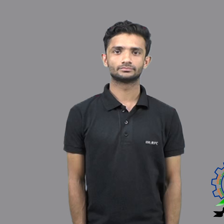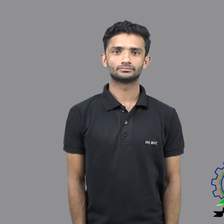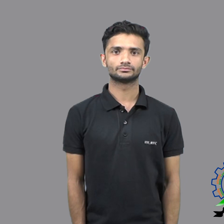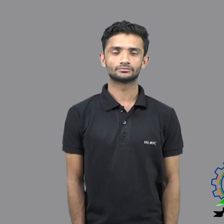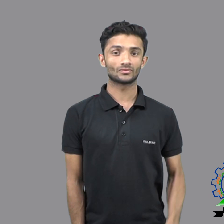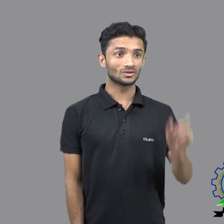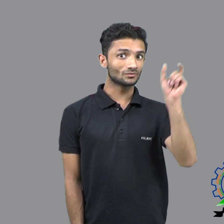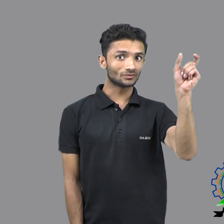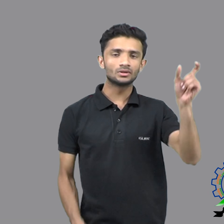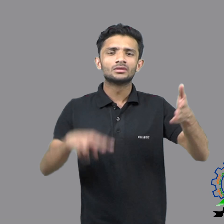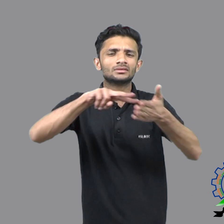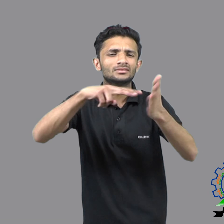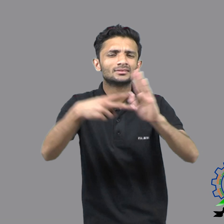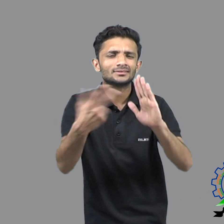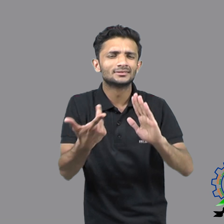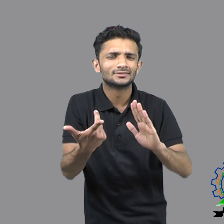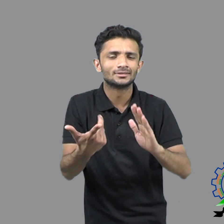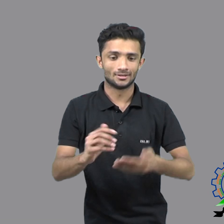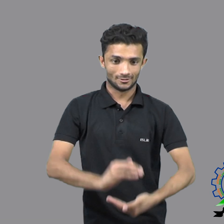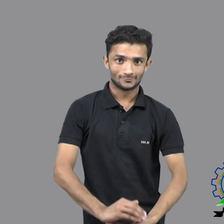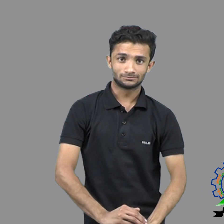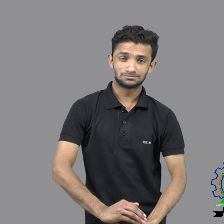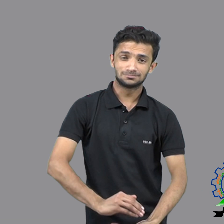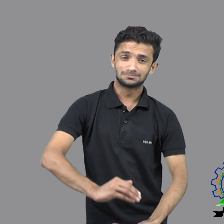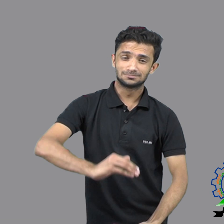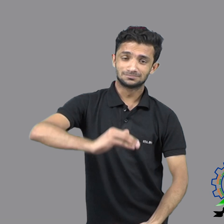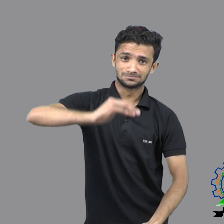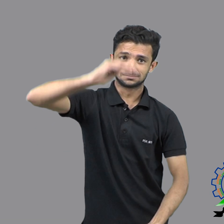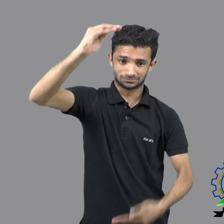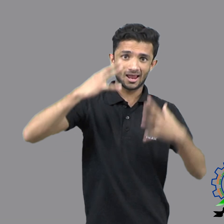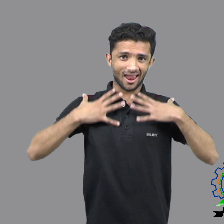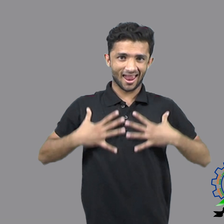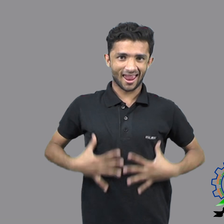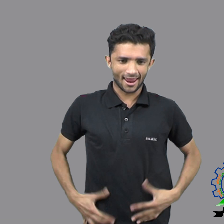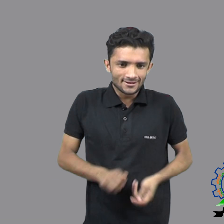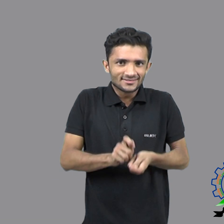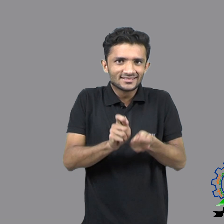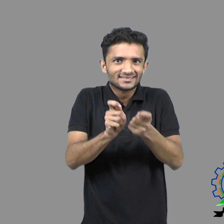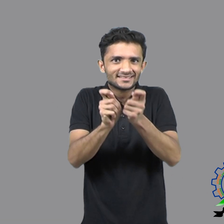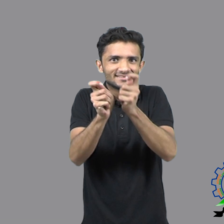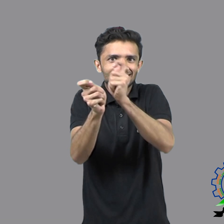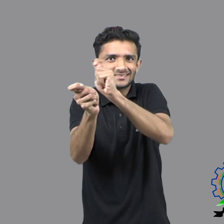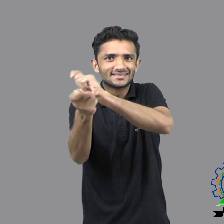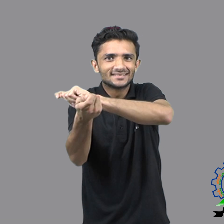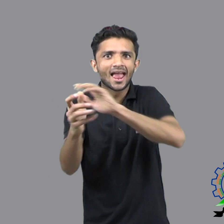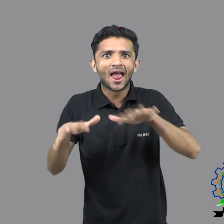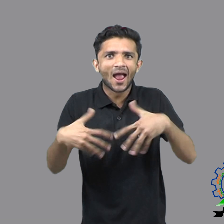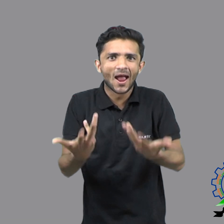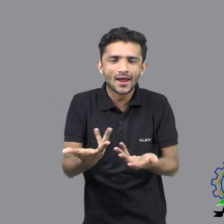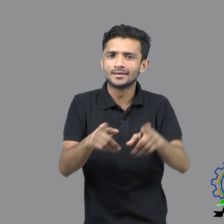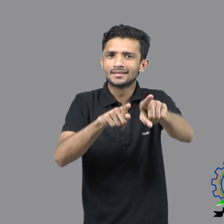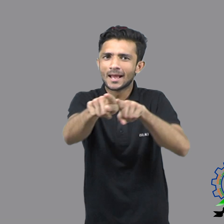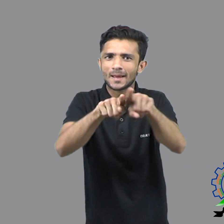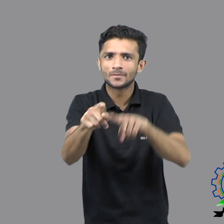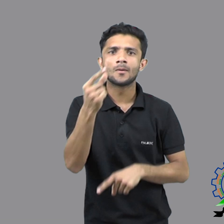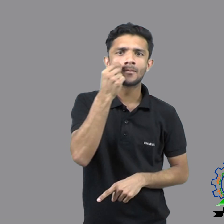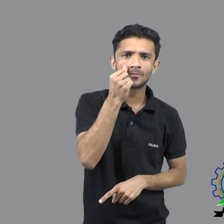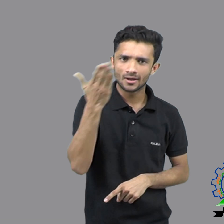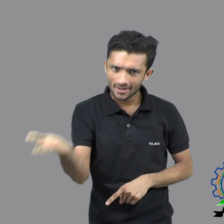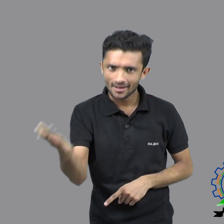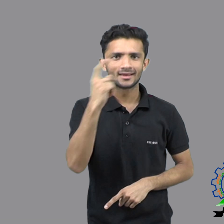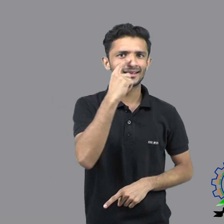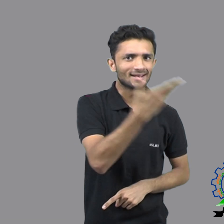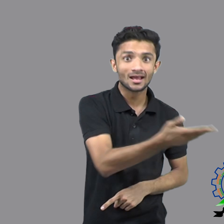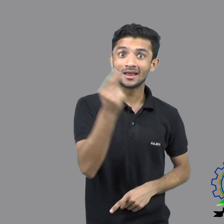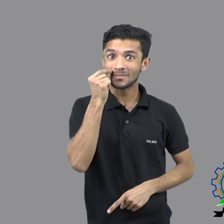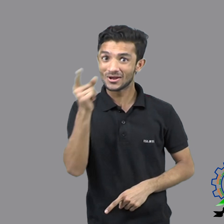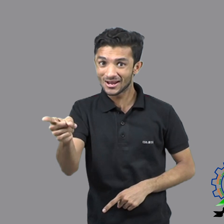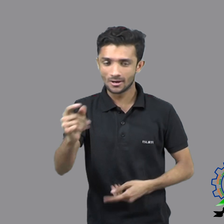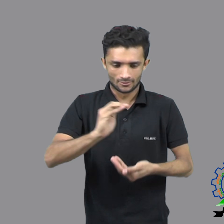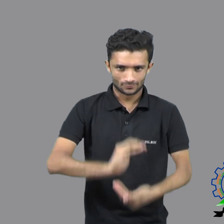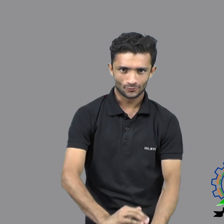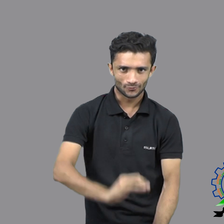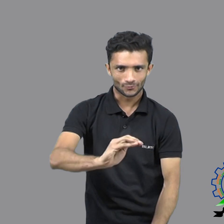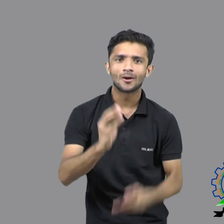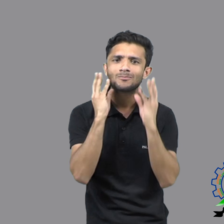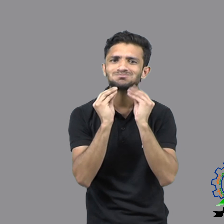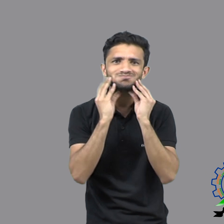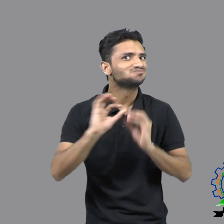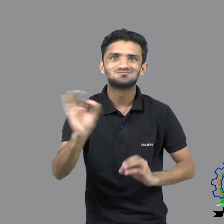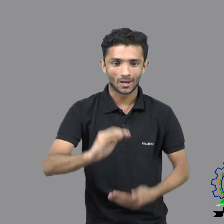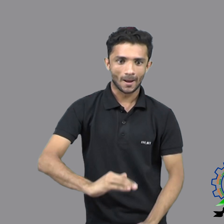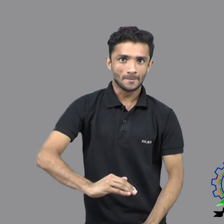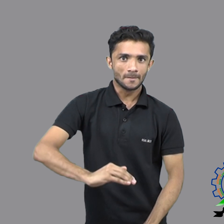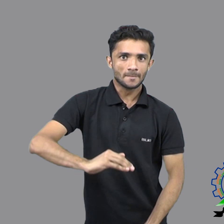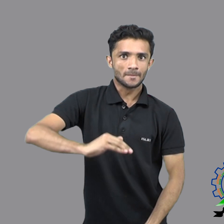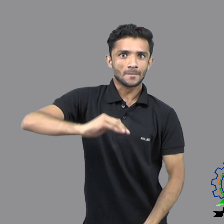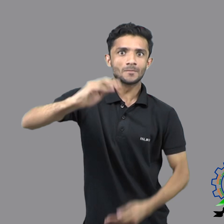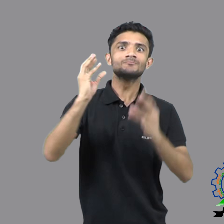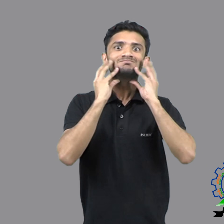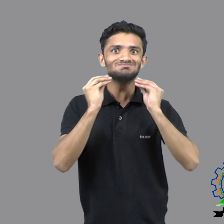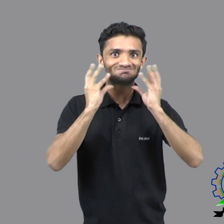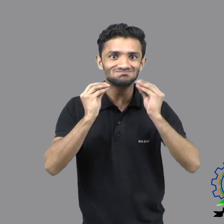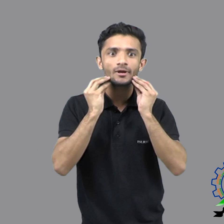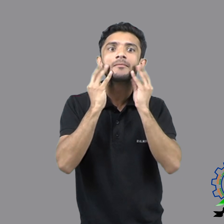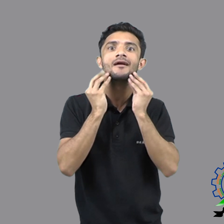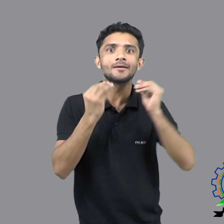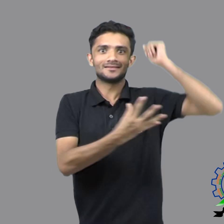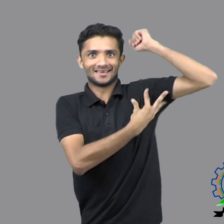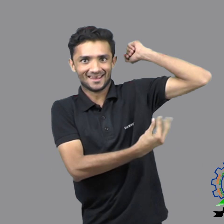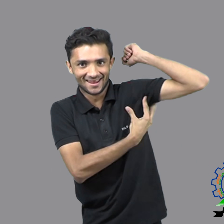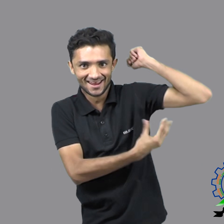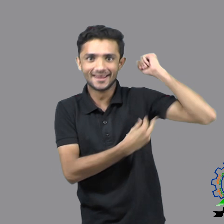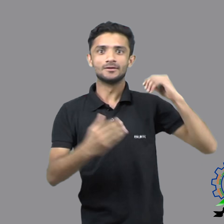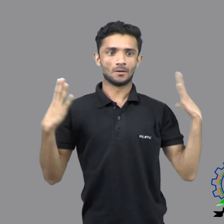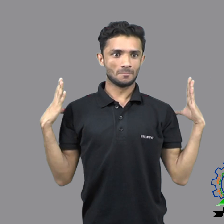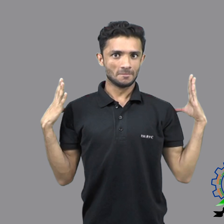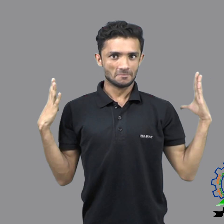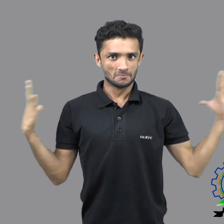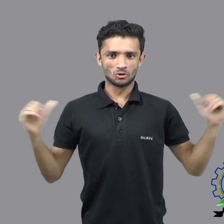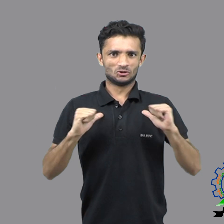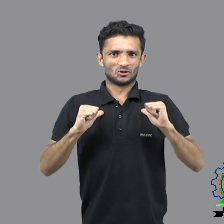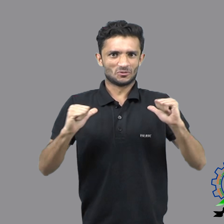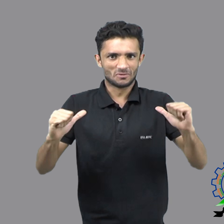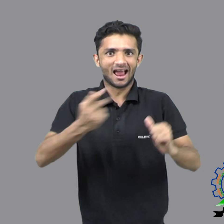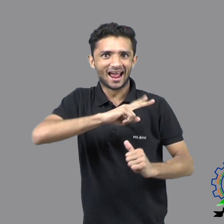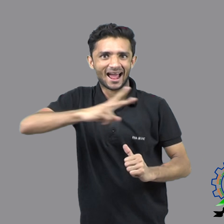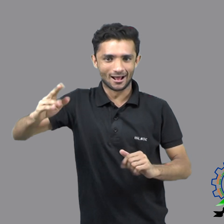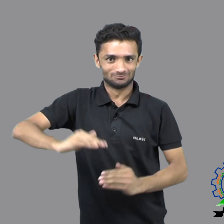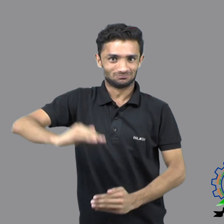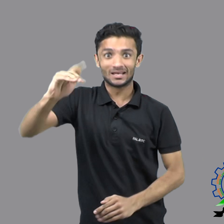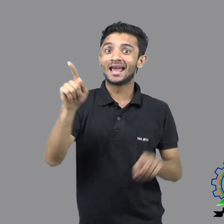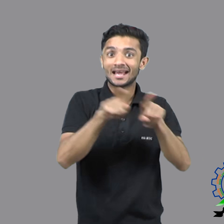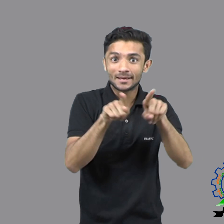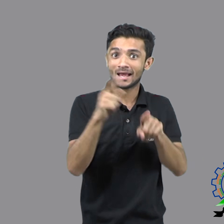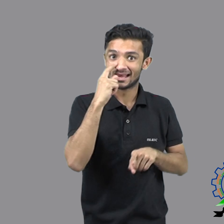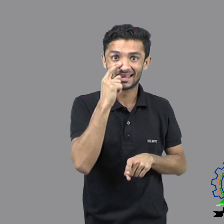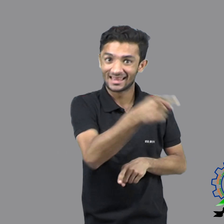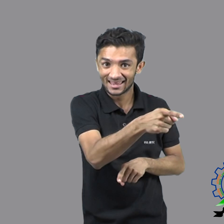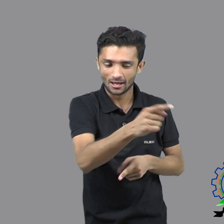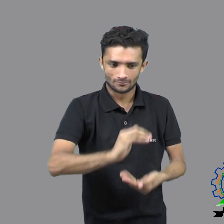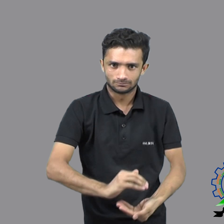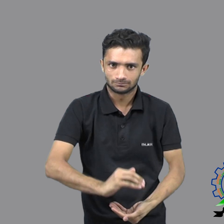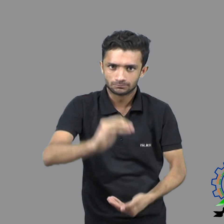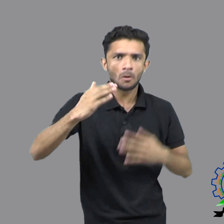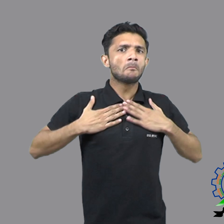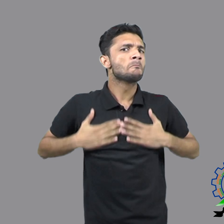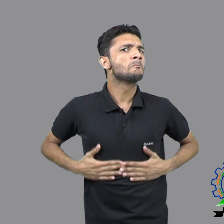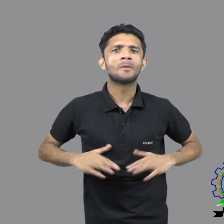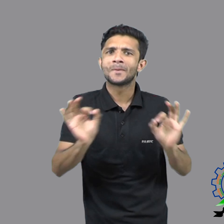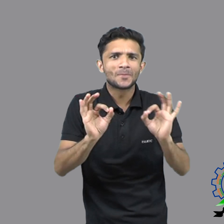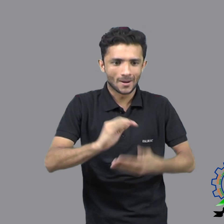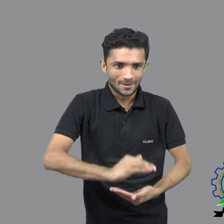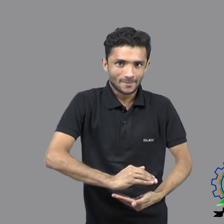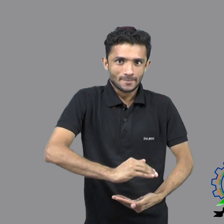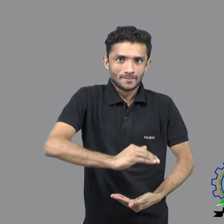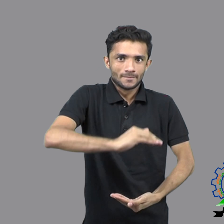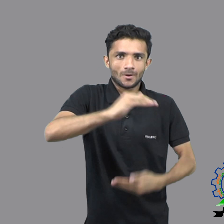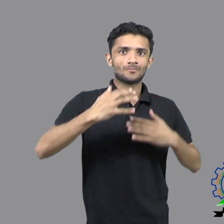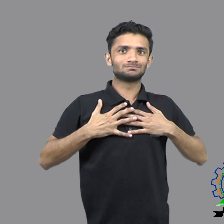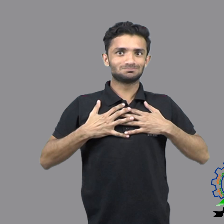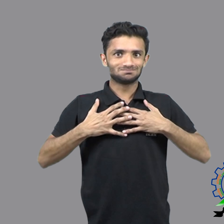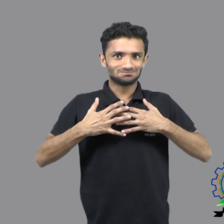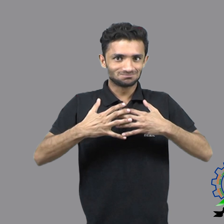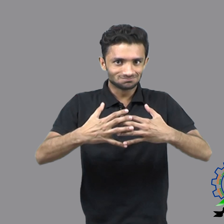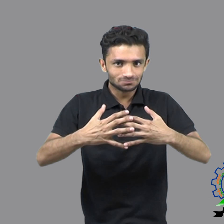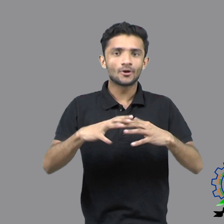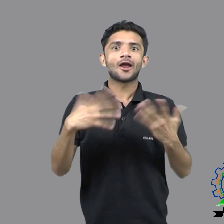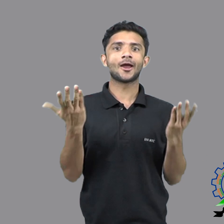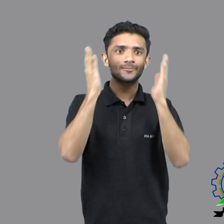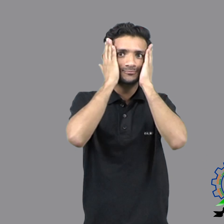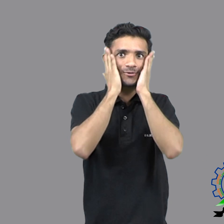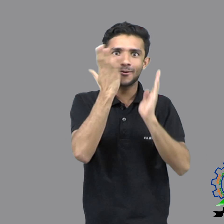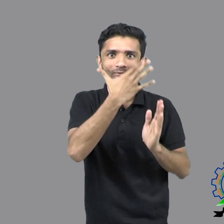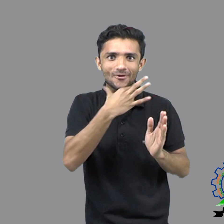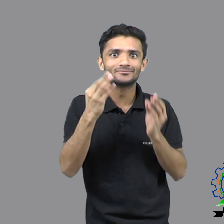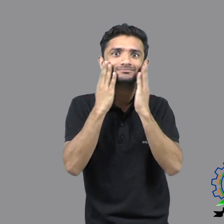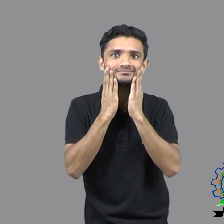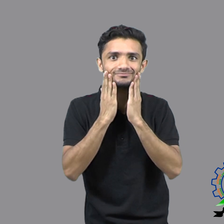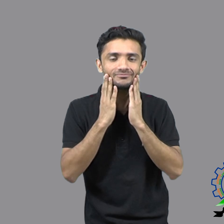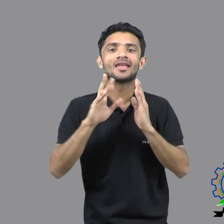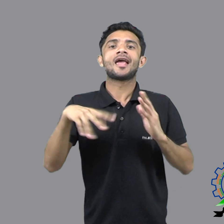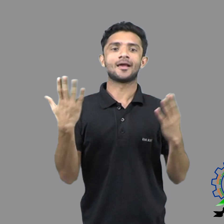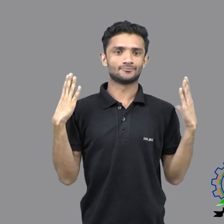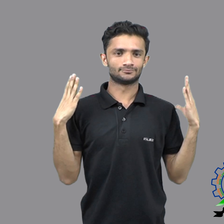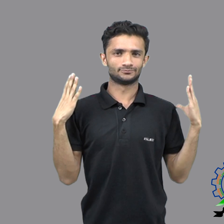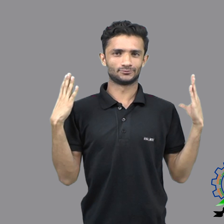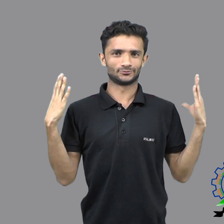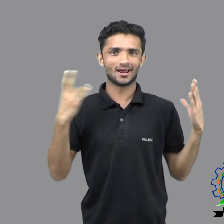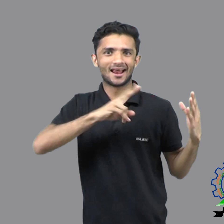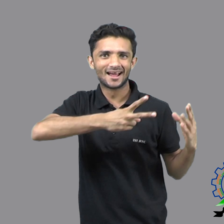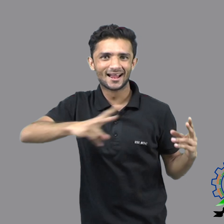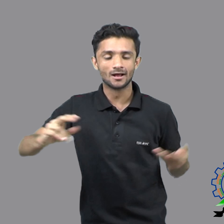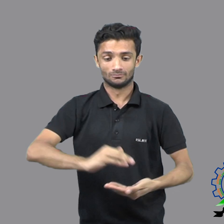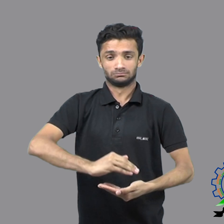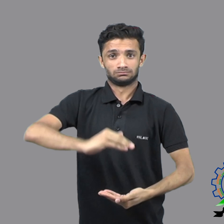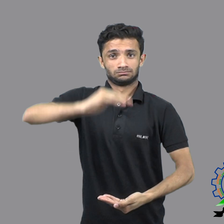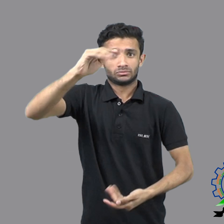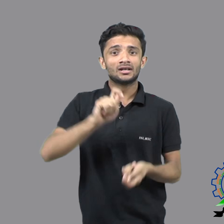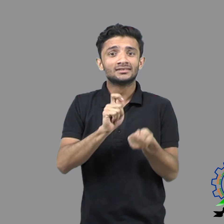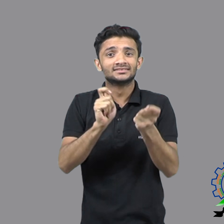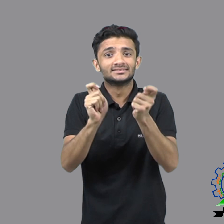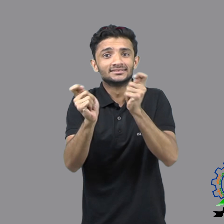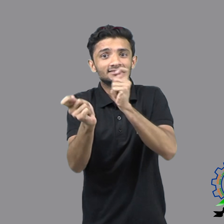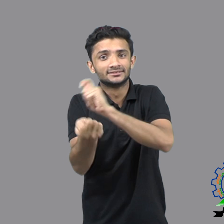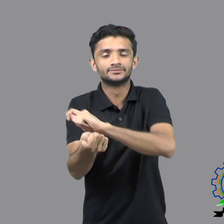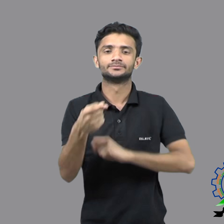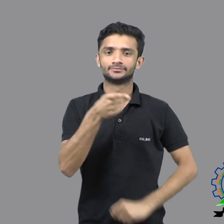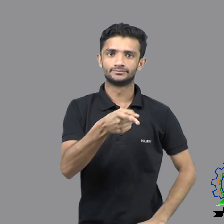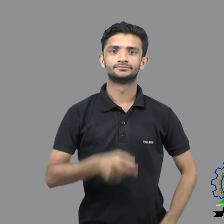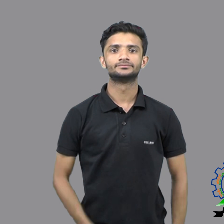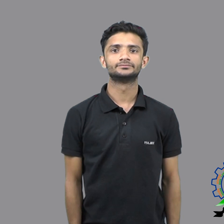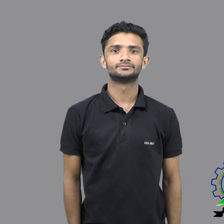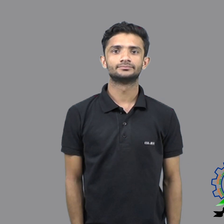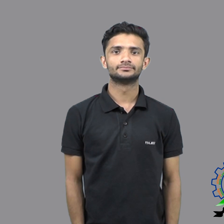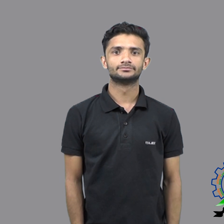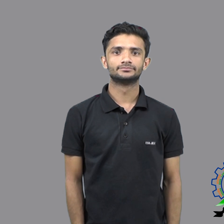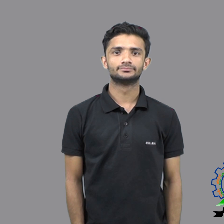Puberty